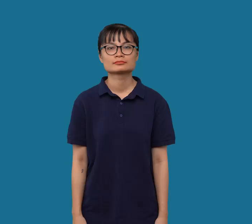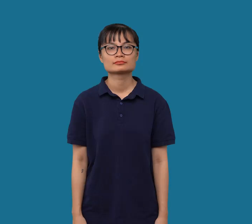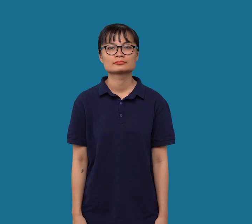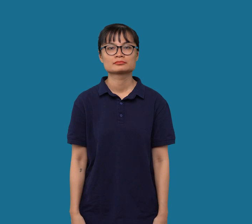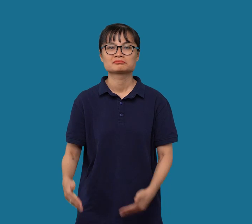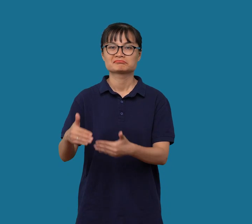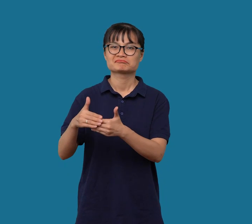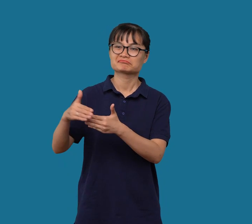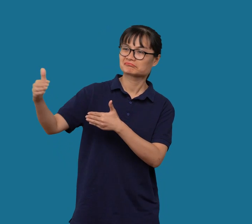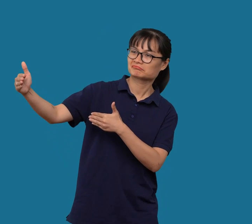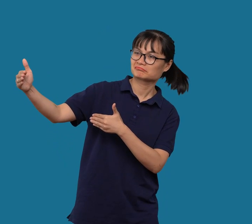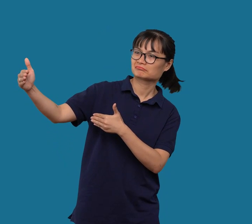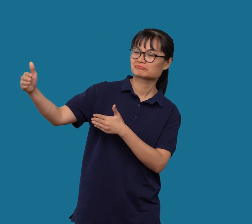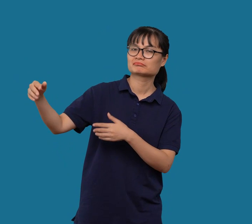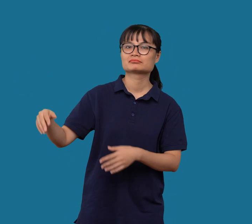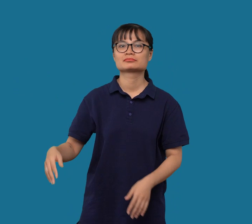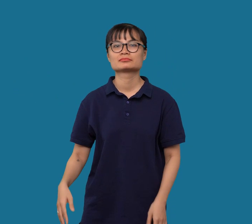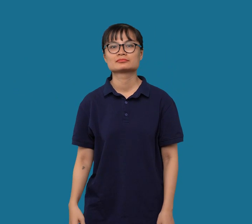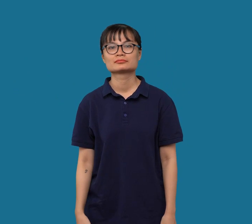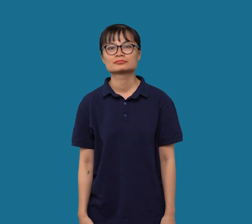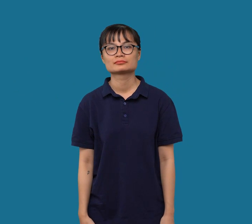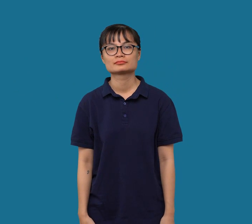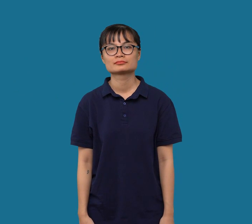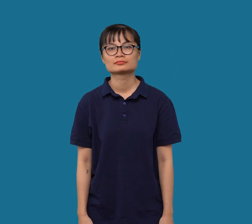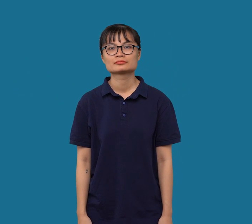xa cách